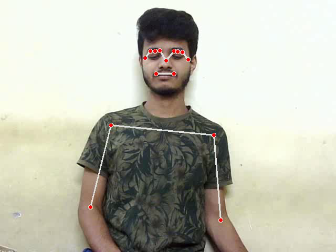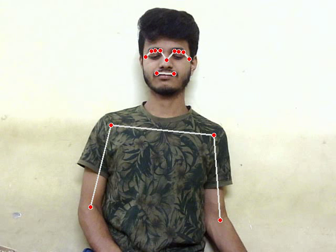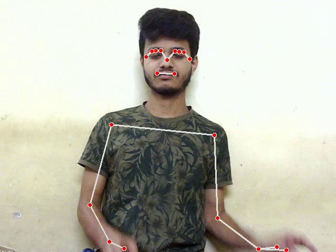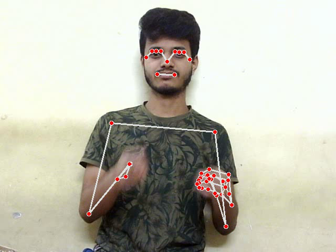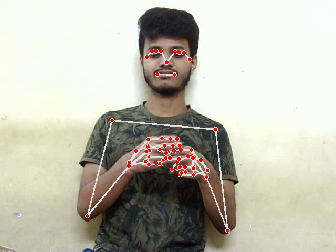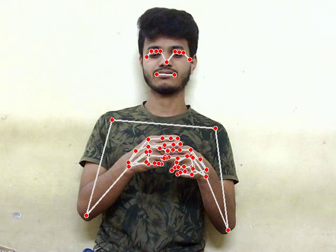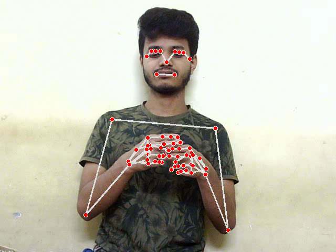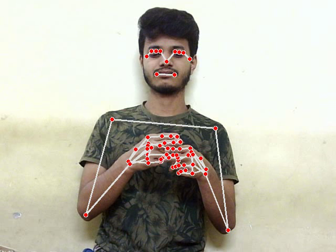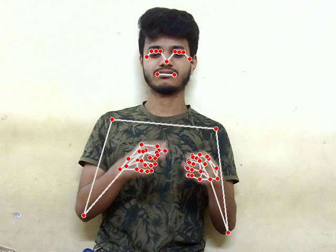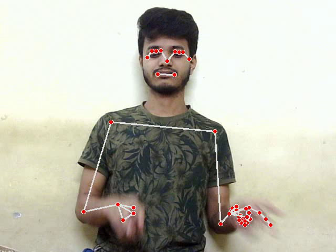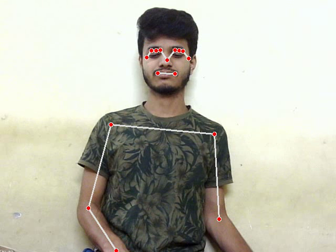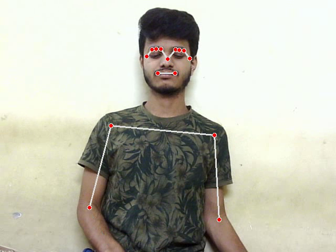name